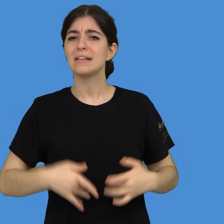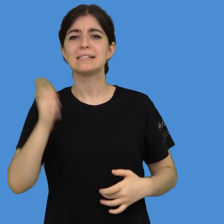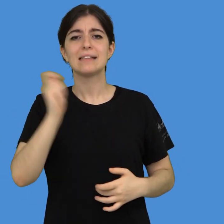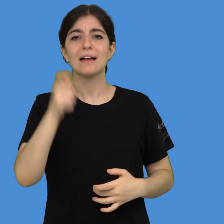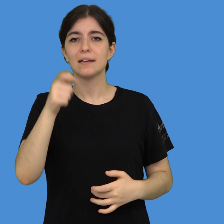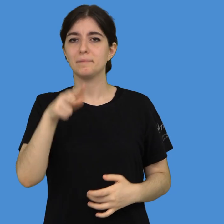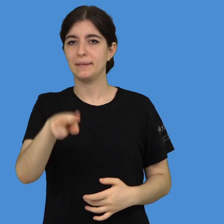frecuente